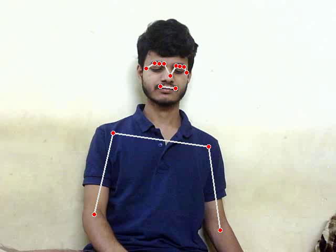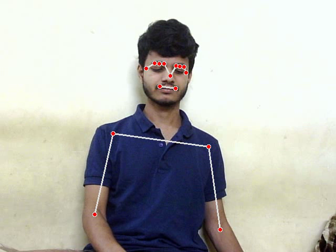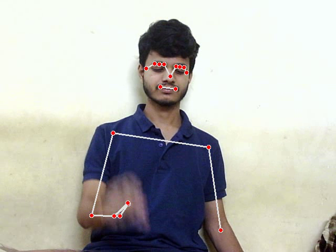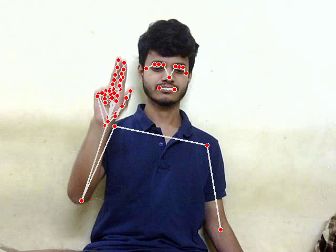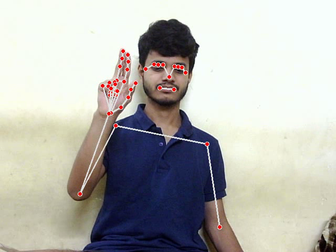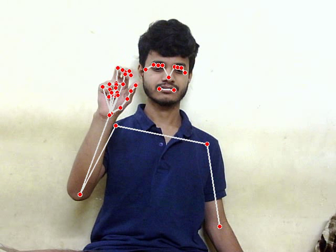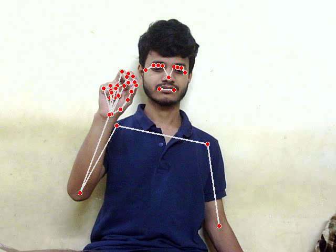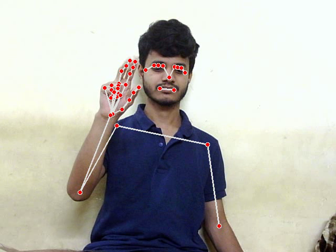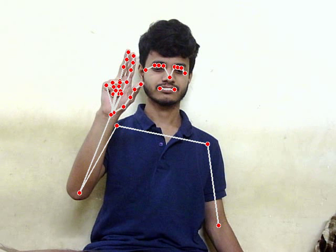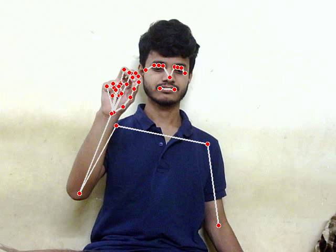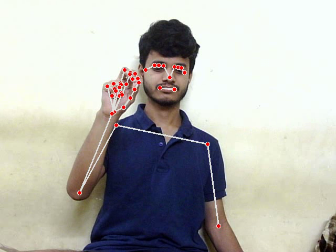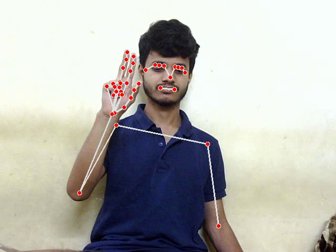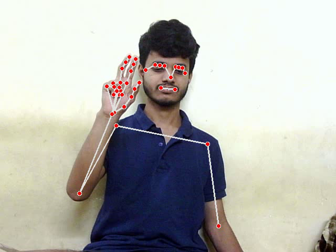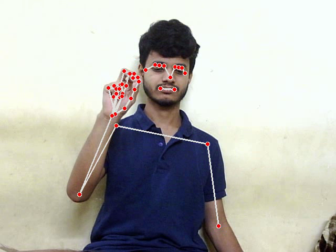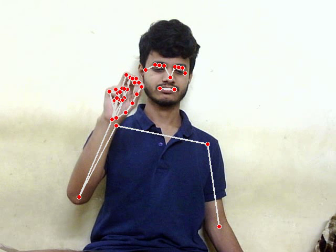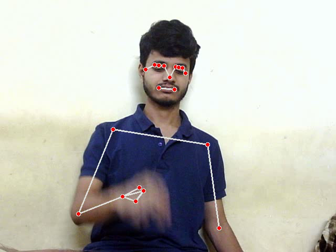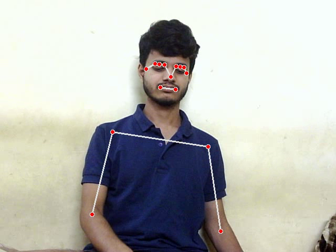no